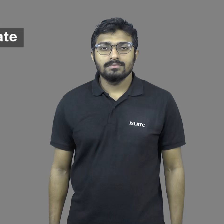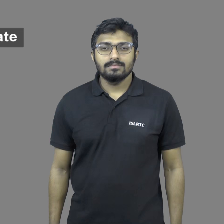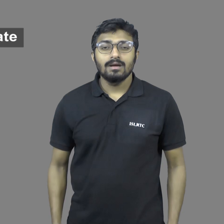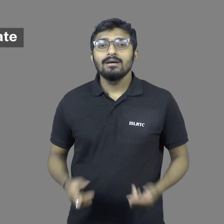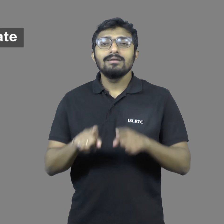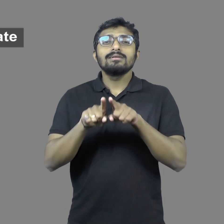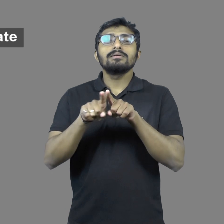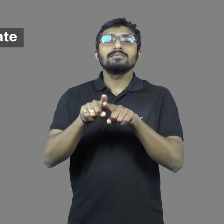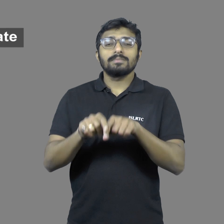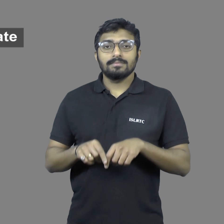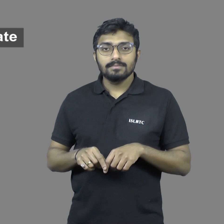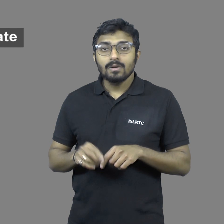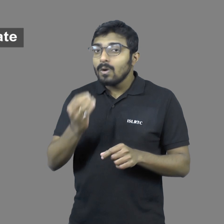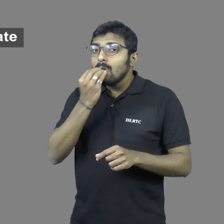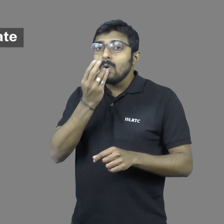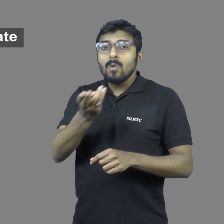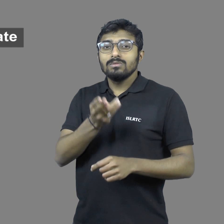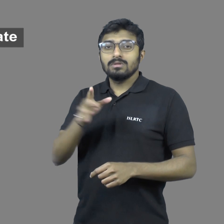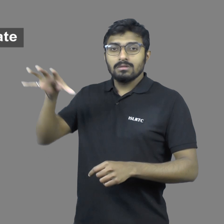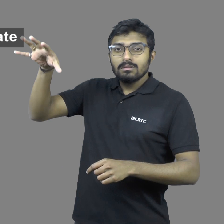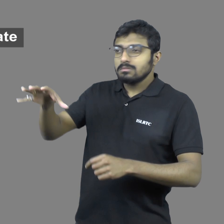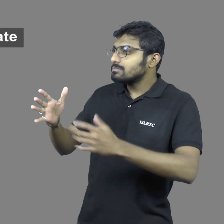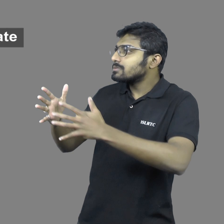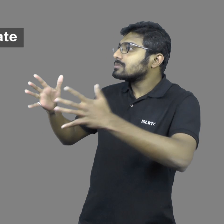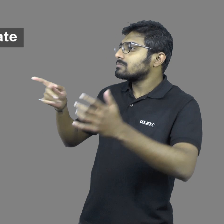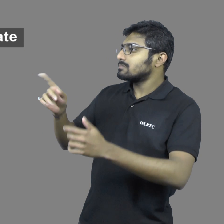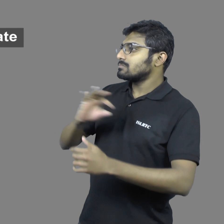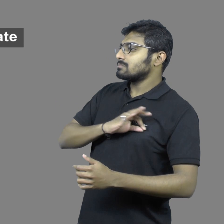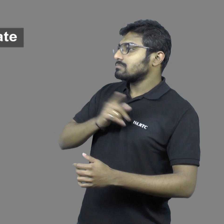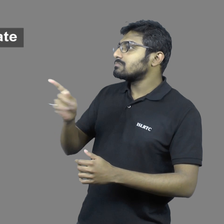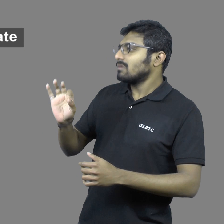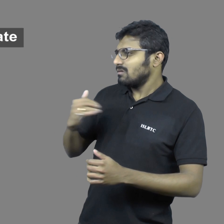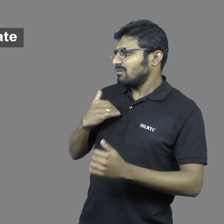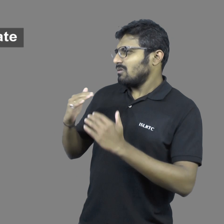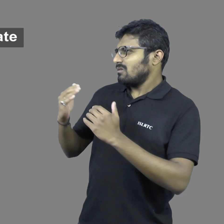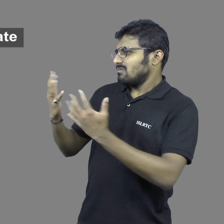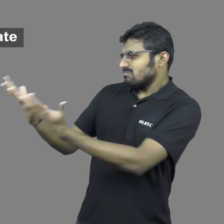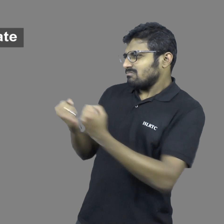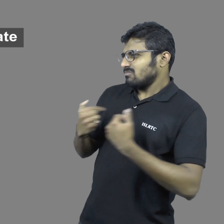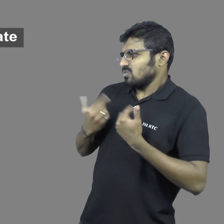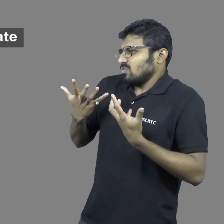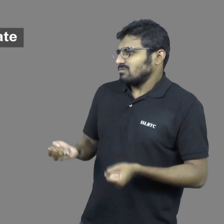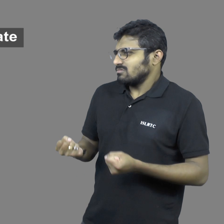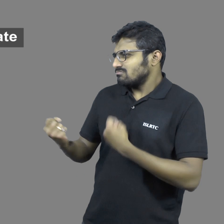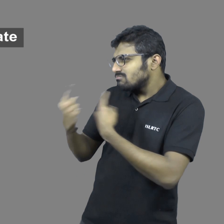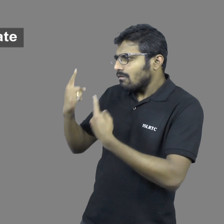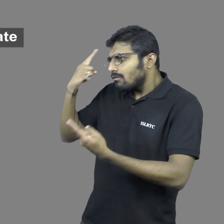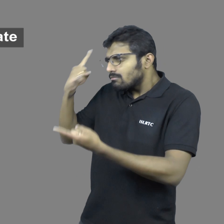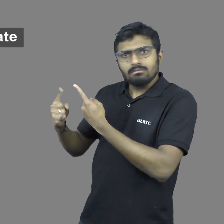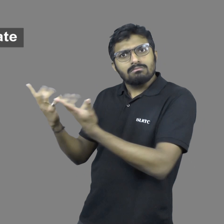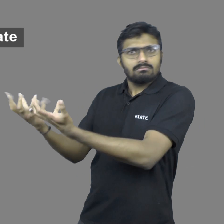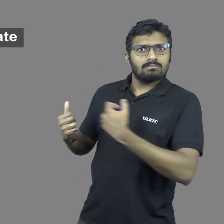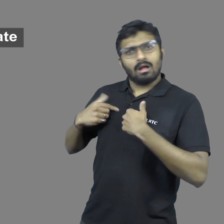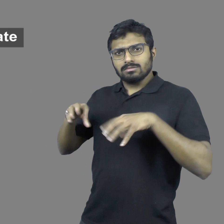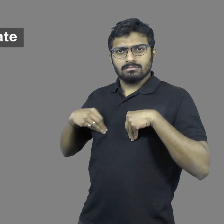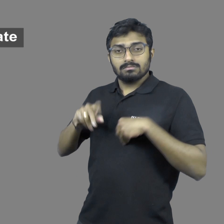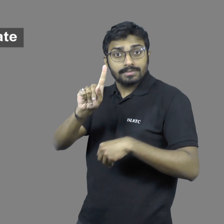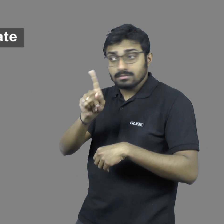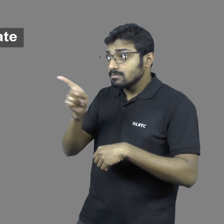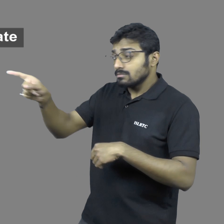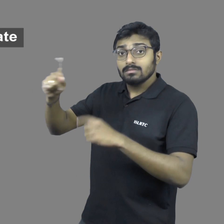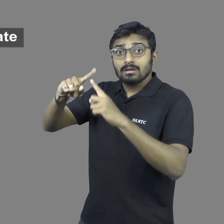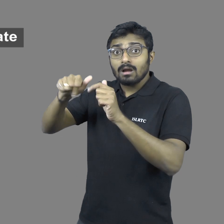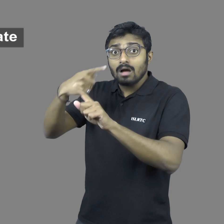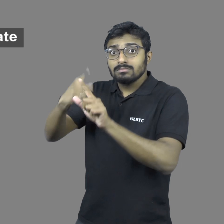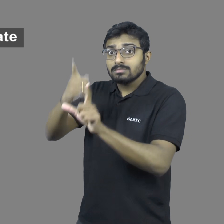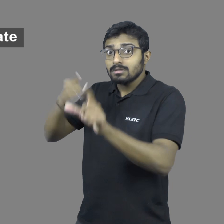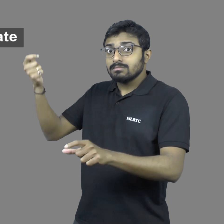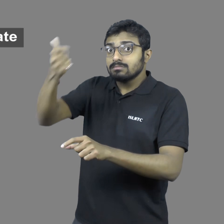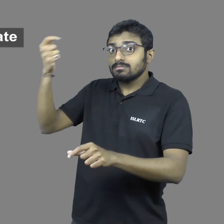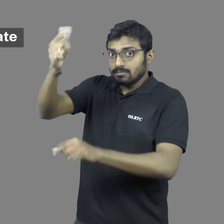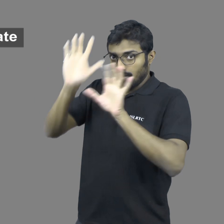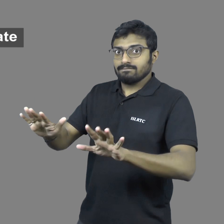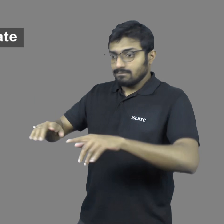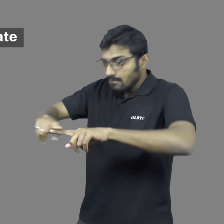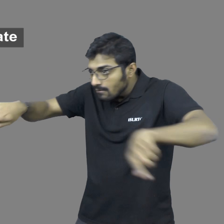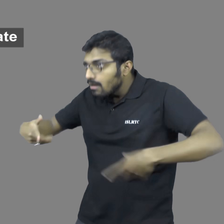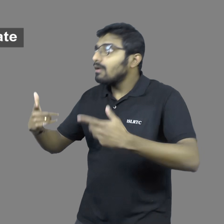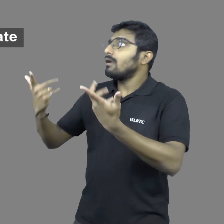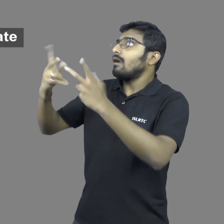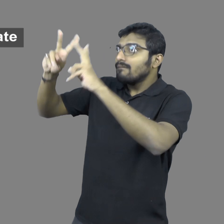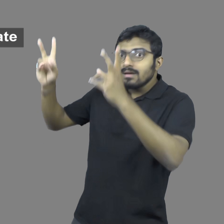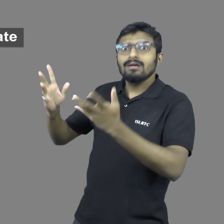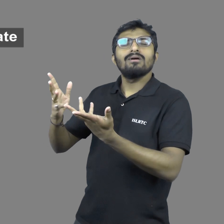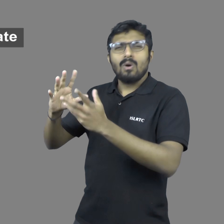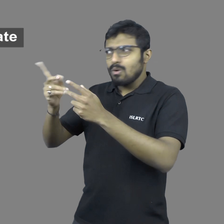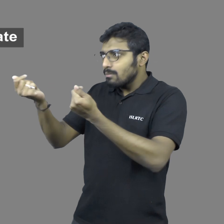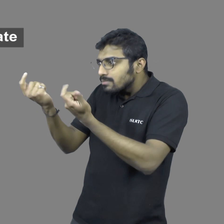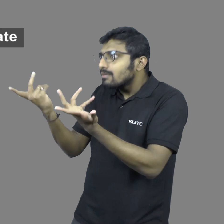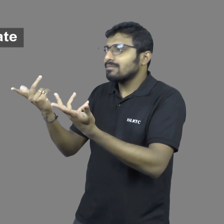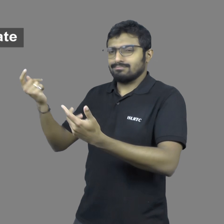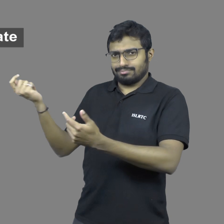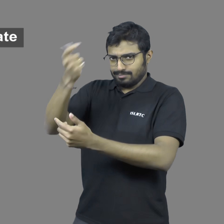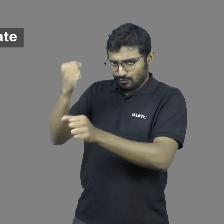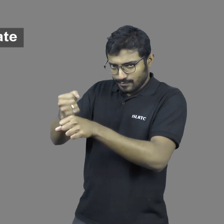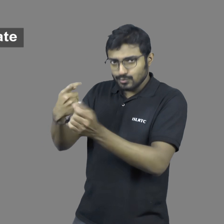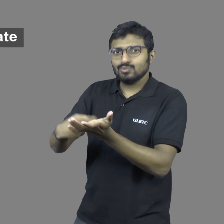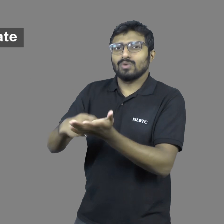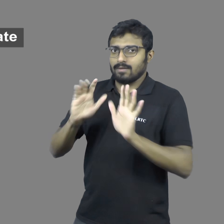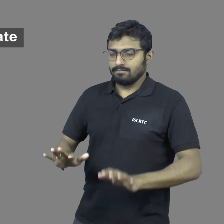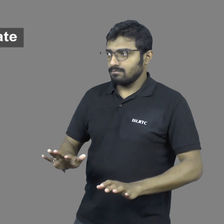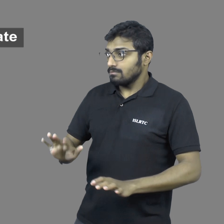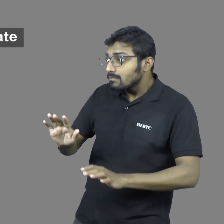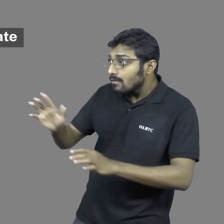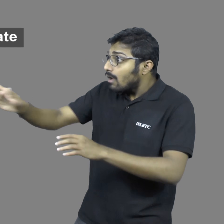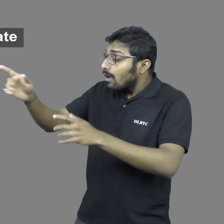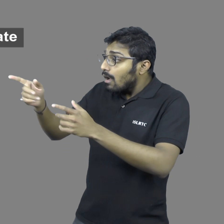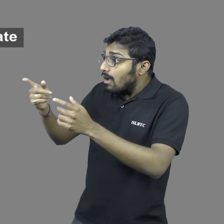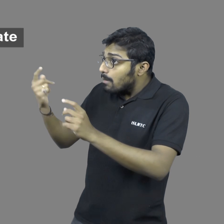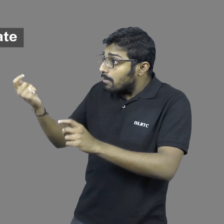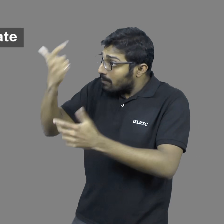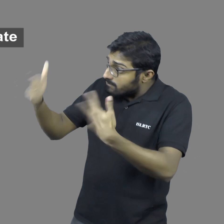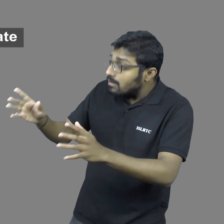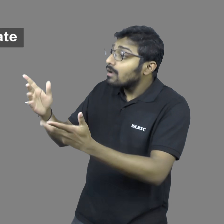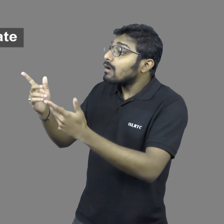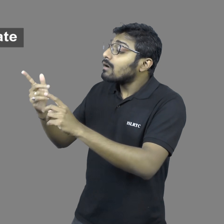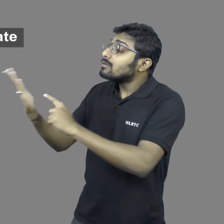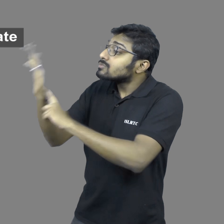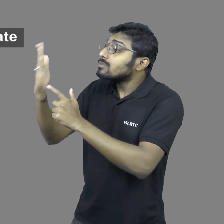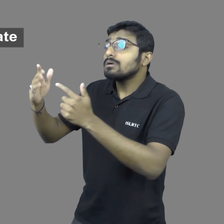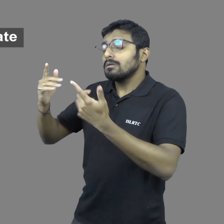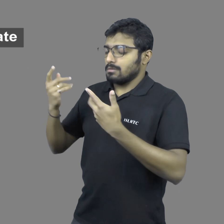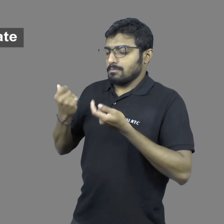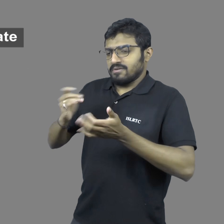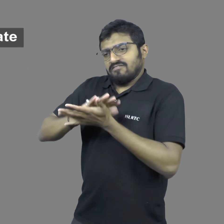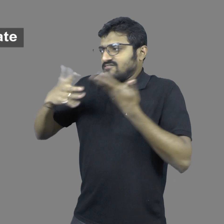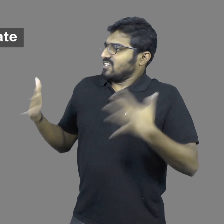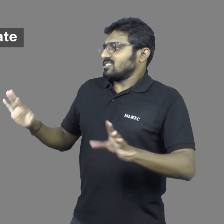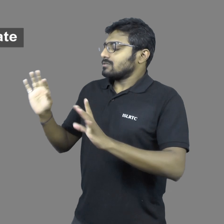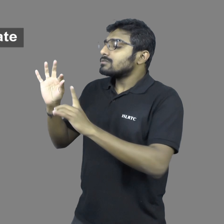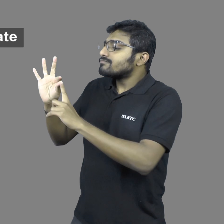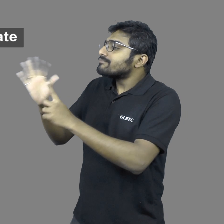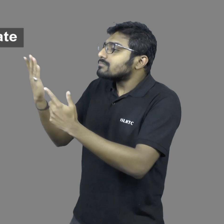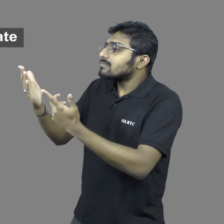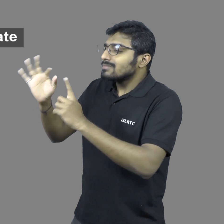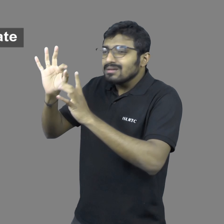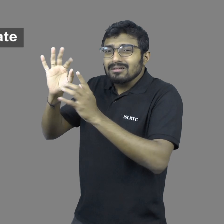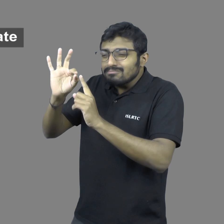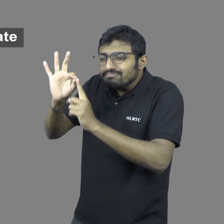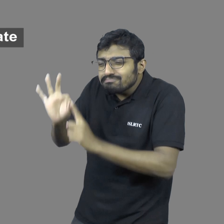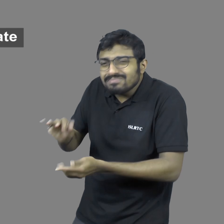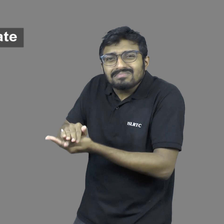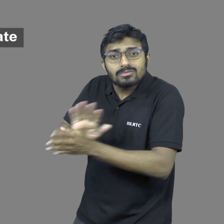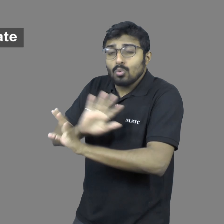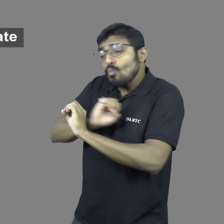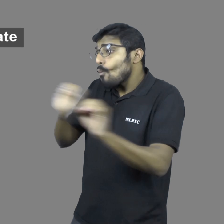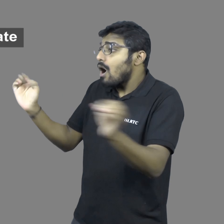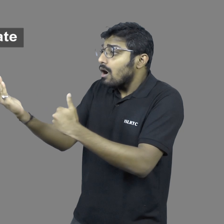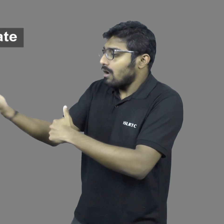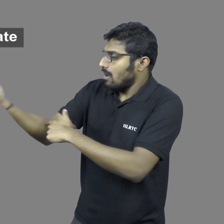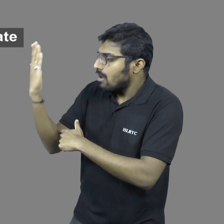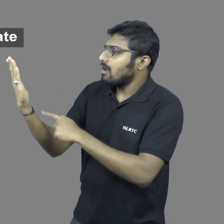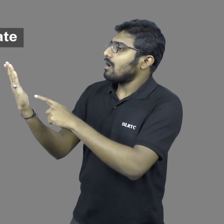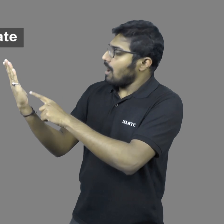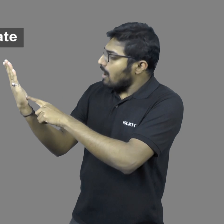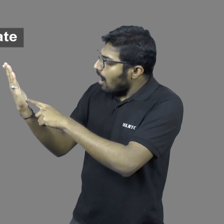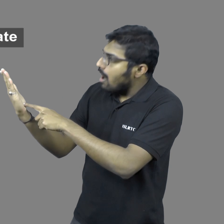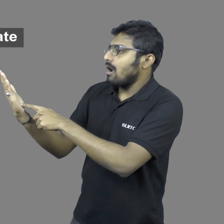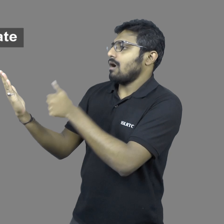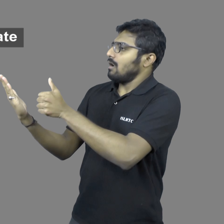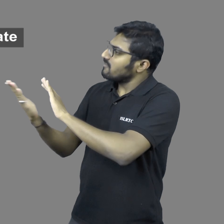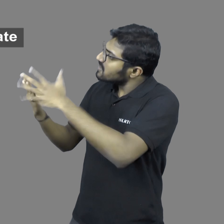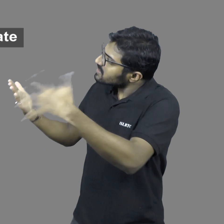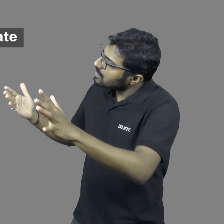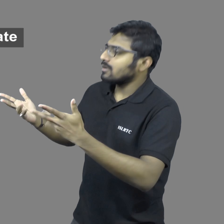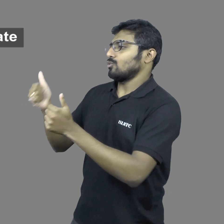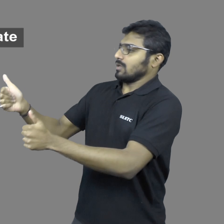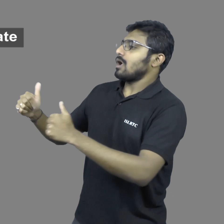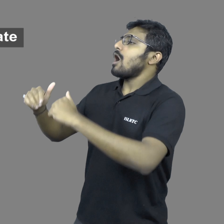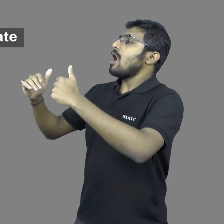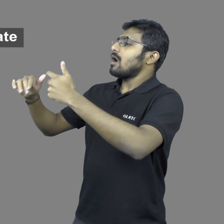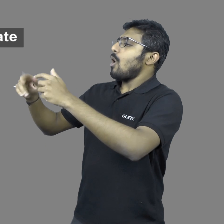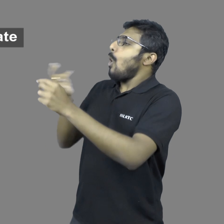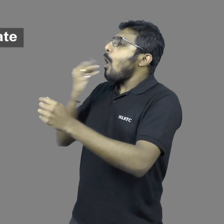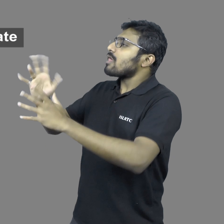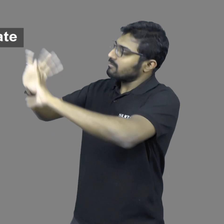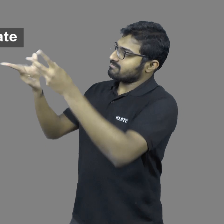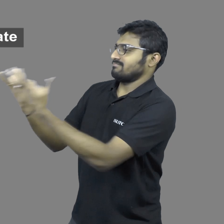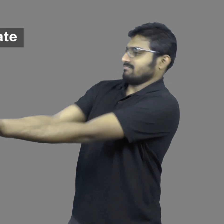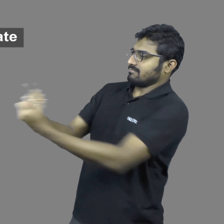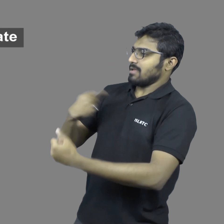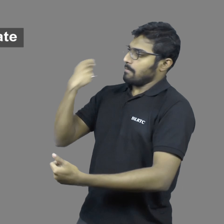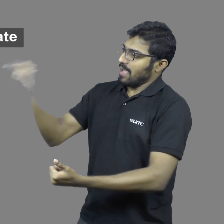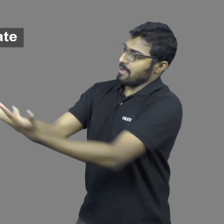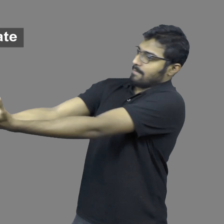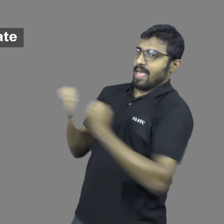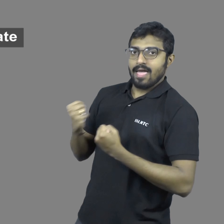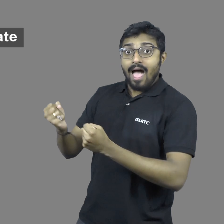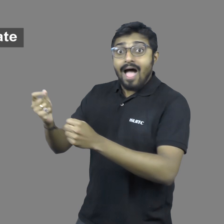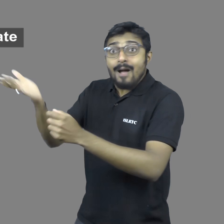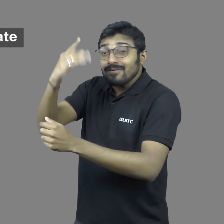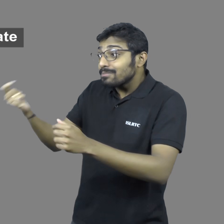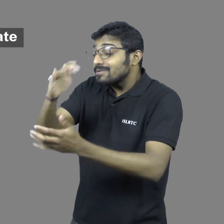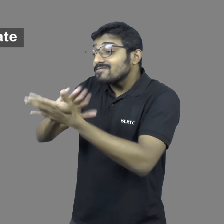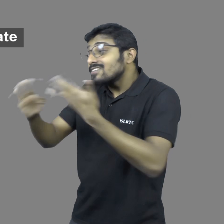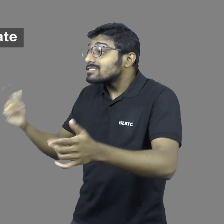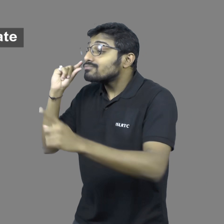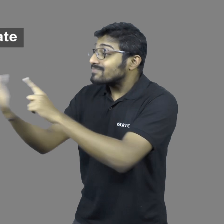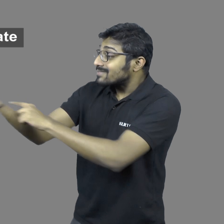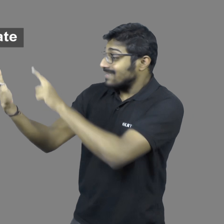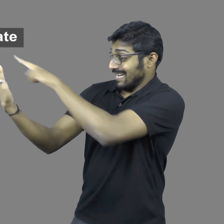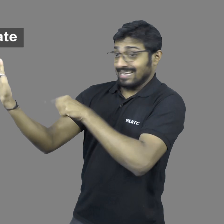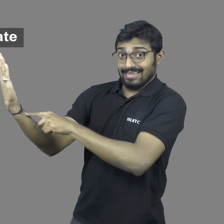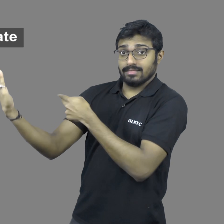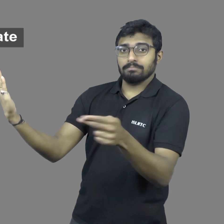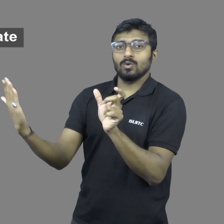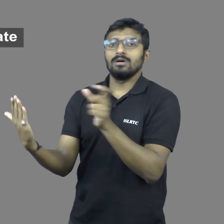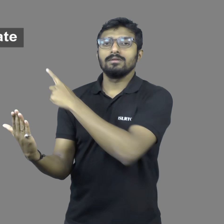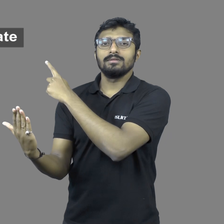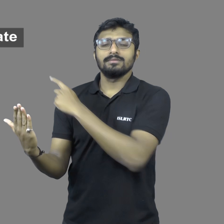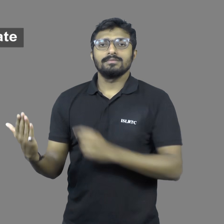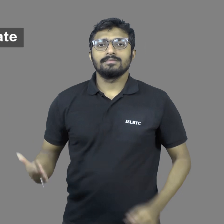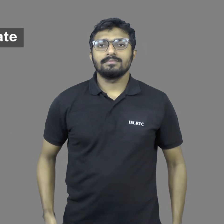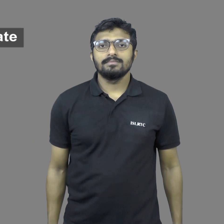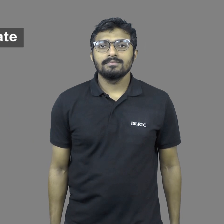Clearance Certificate